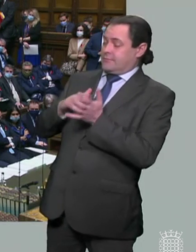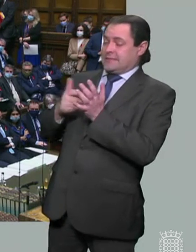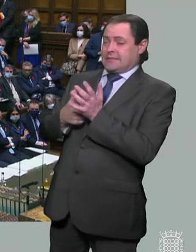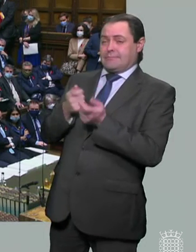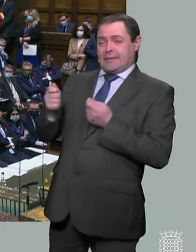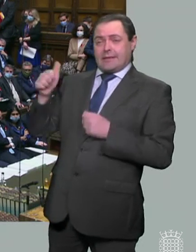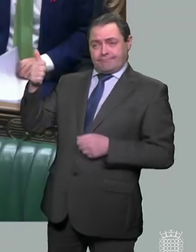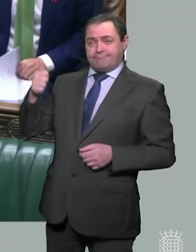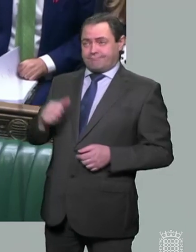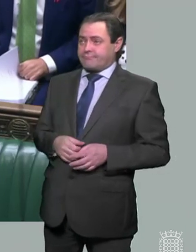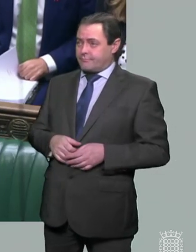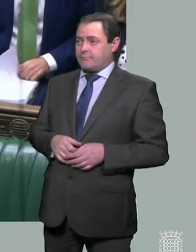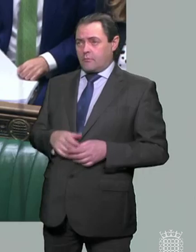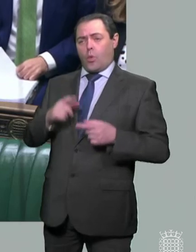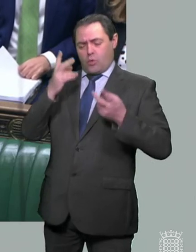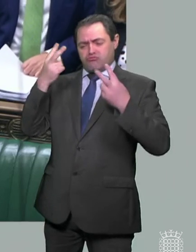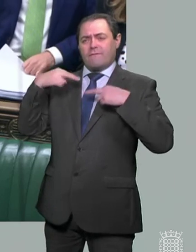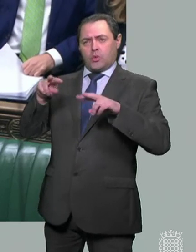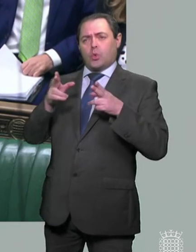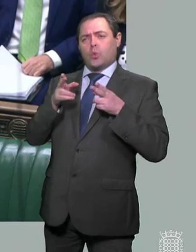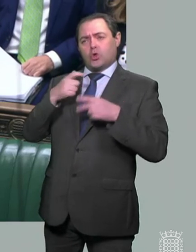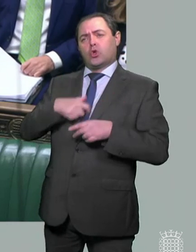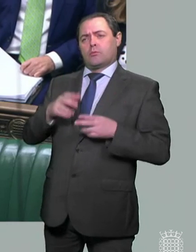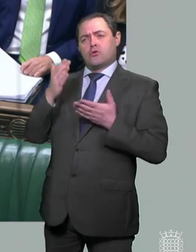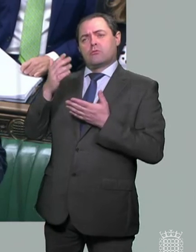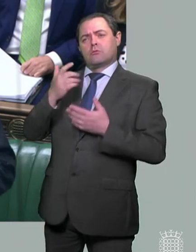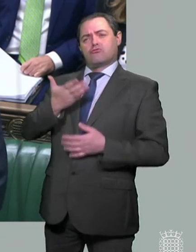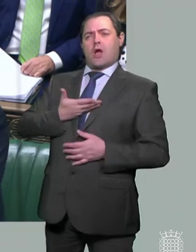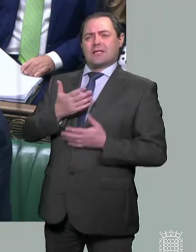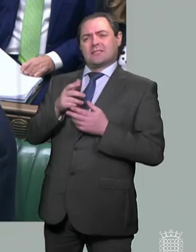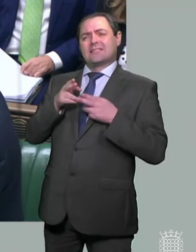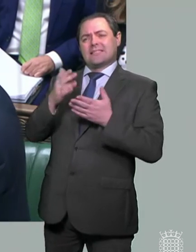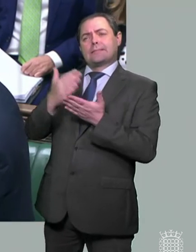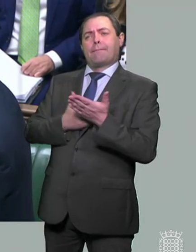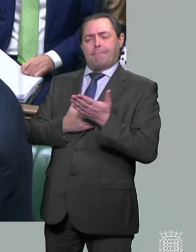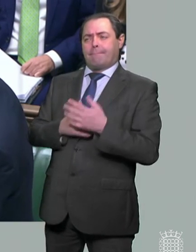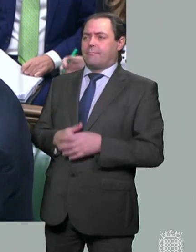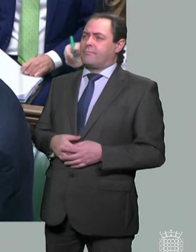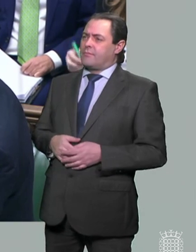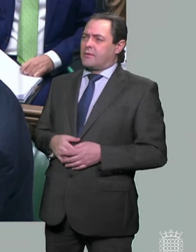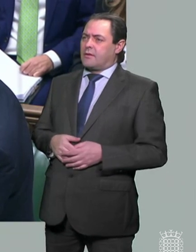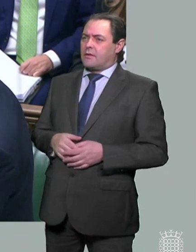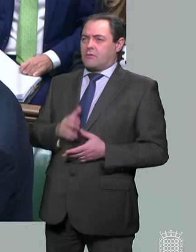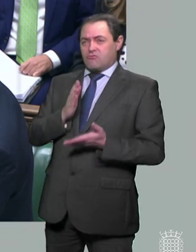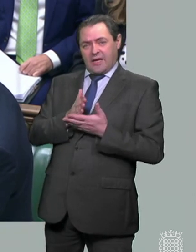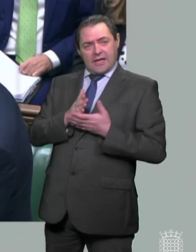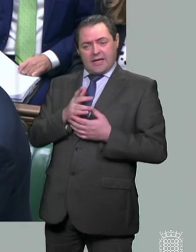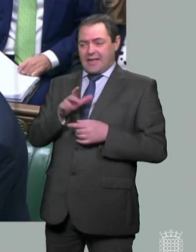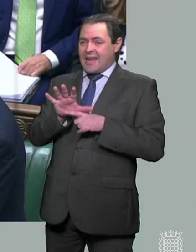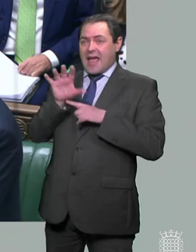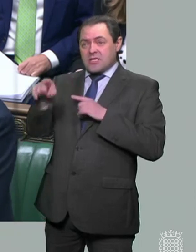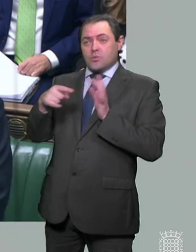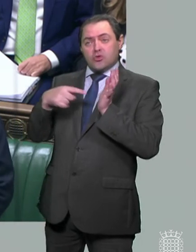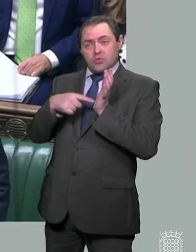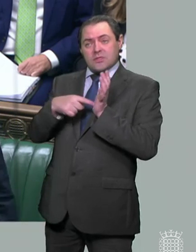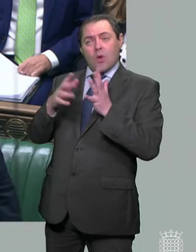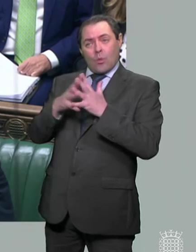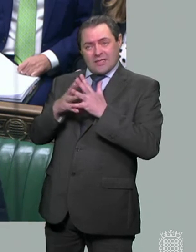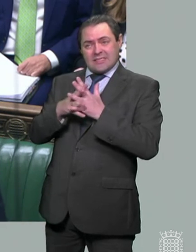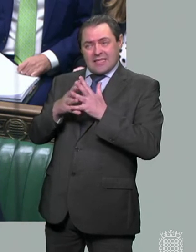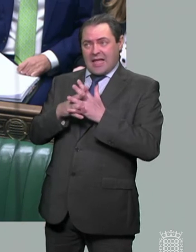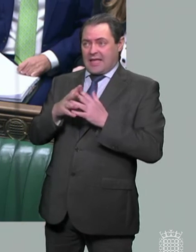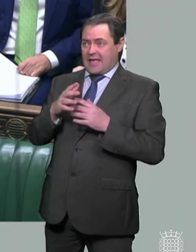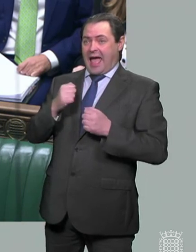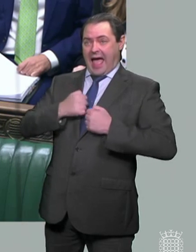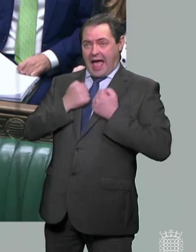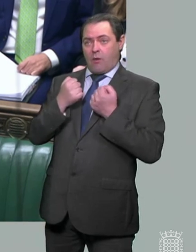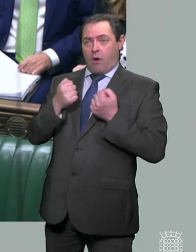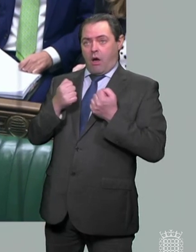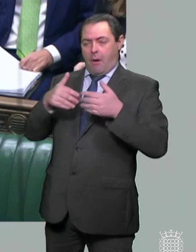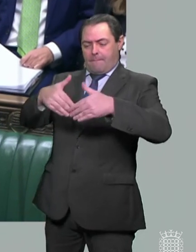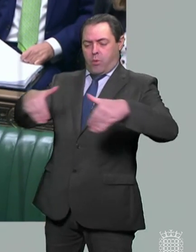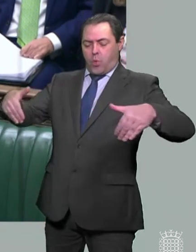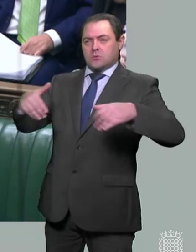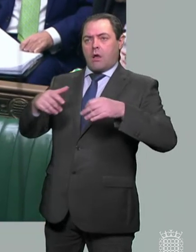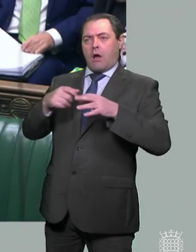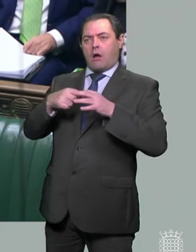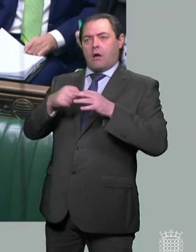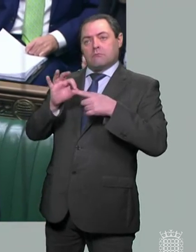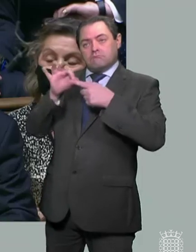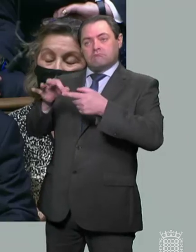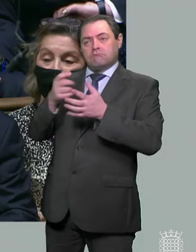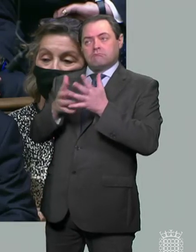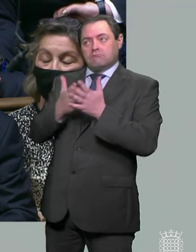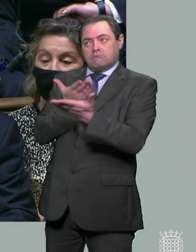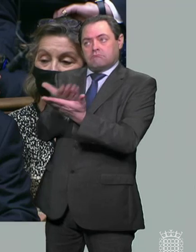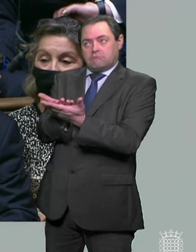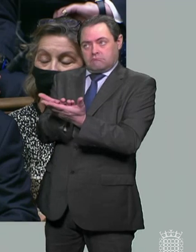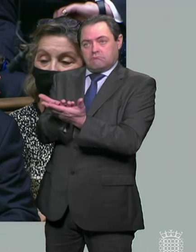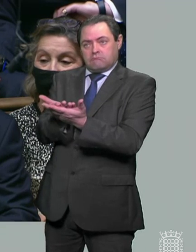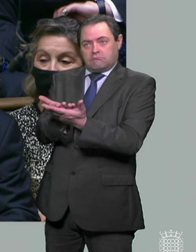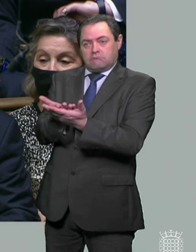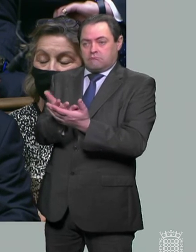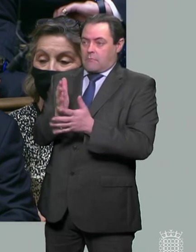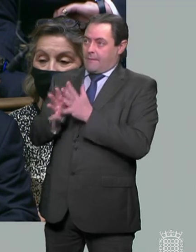We will certainly review the human rights system, but in the meantime there is something we can all do next Tuesday and Wednesday, because our Nationality and Borders Bill is coming back to the House after long gestation.